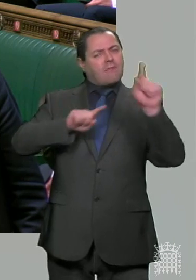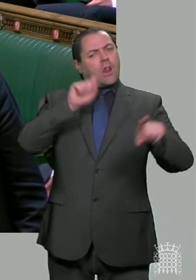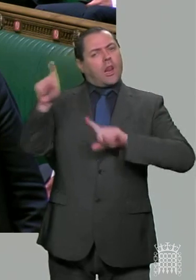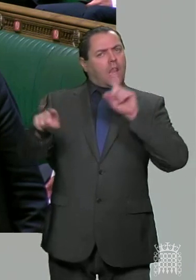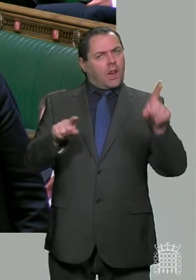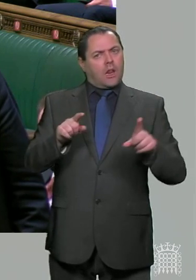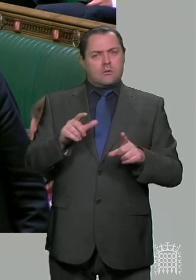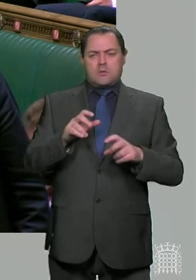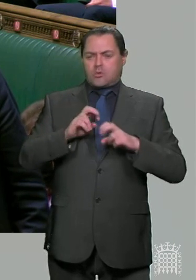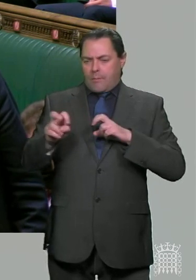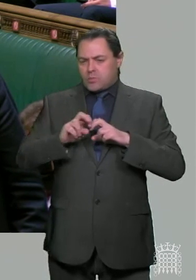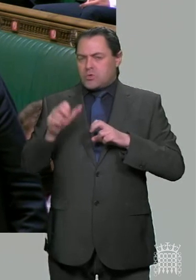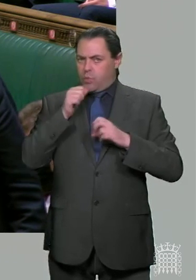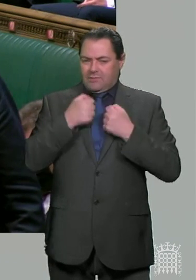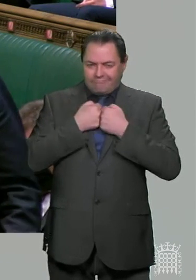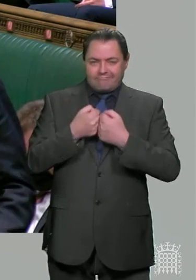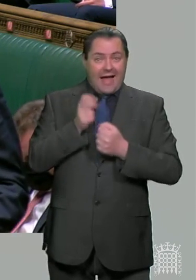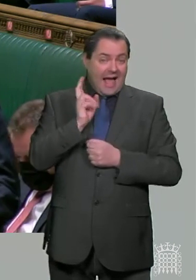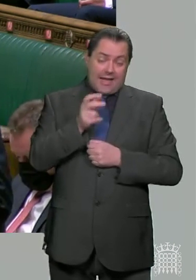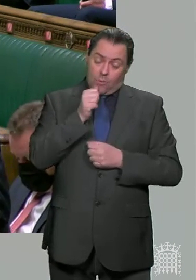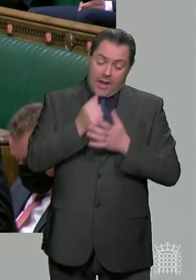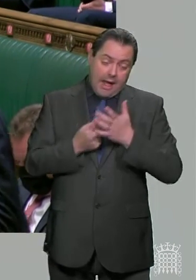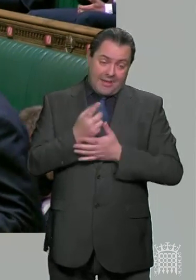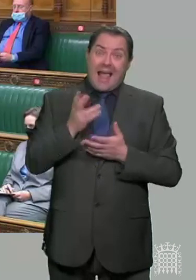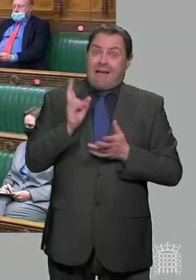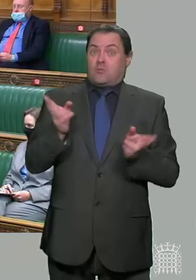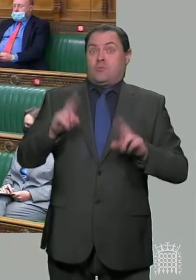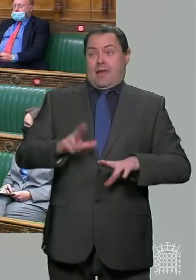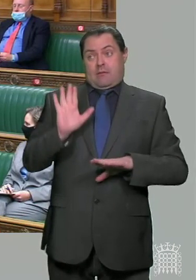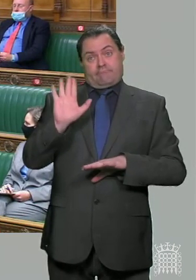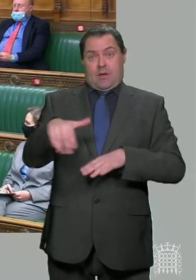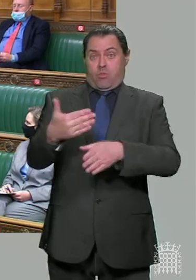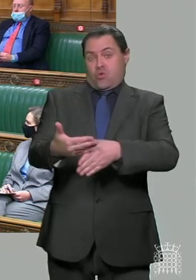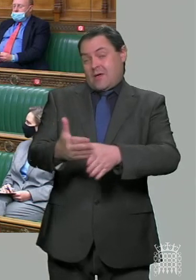The commuter bustle will come back, and it needs to come back.